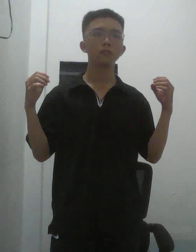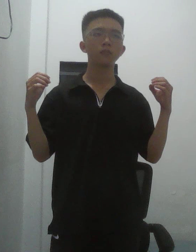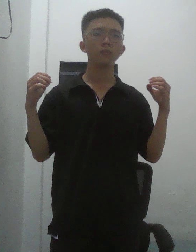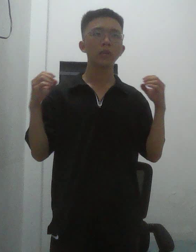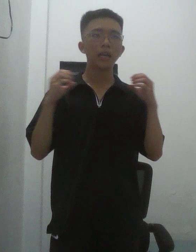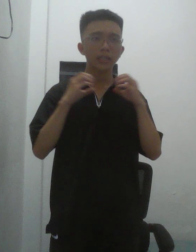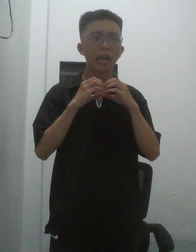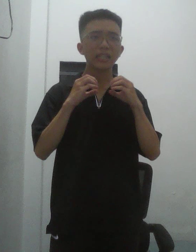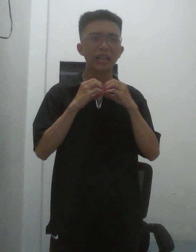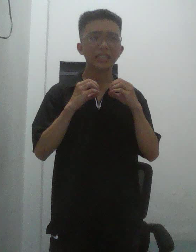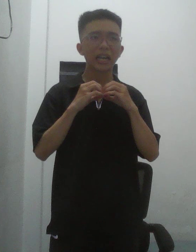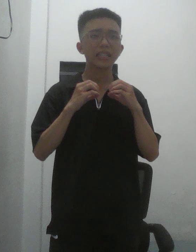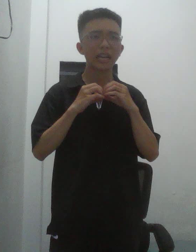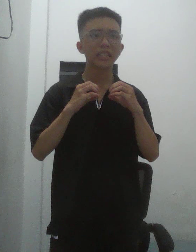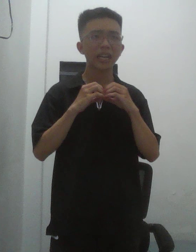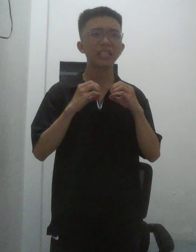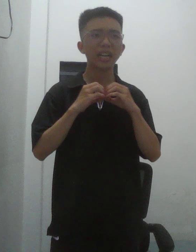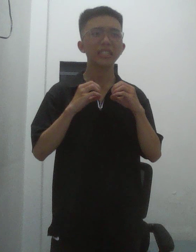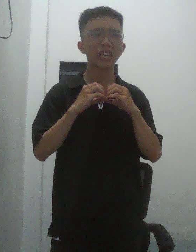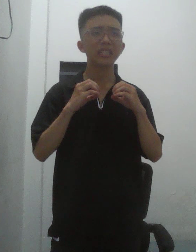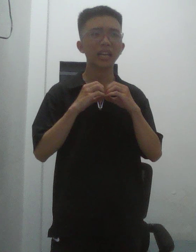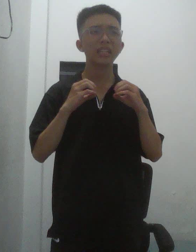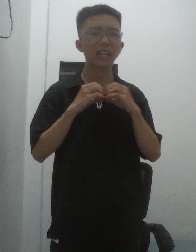cai nhau